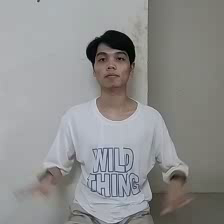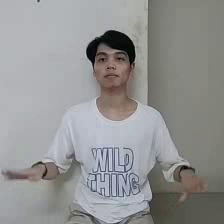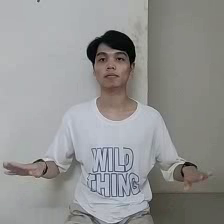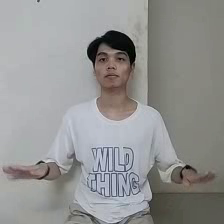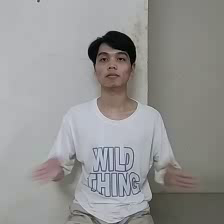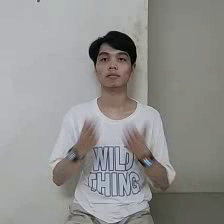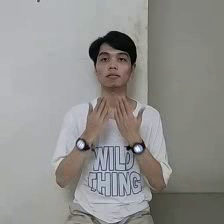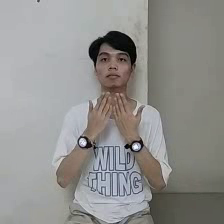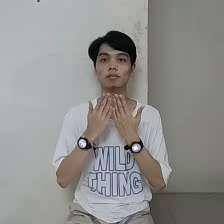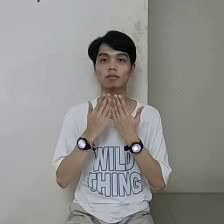Bế mạc